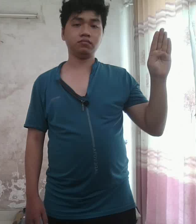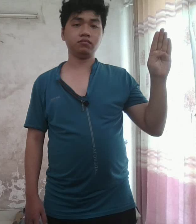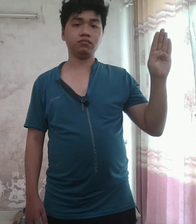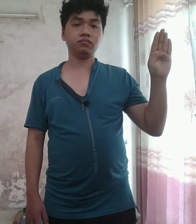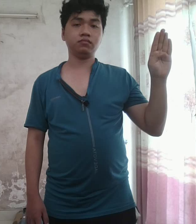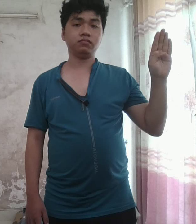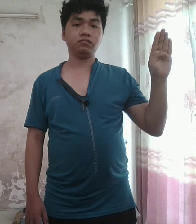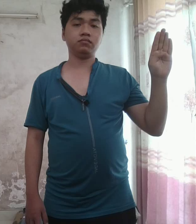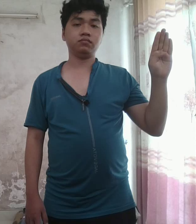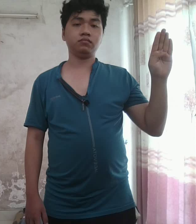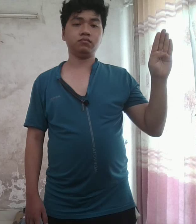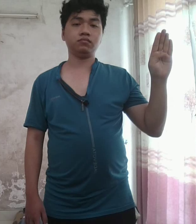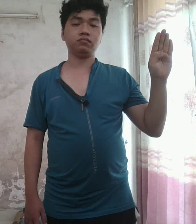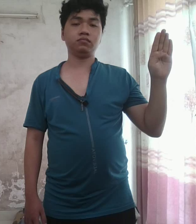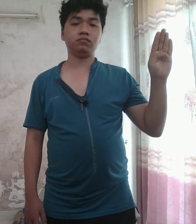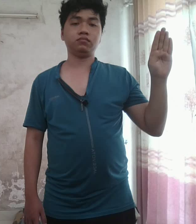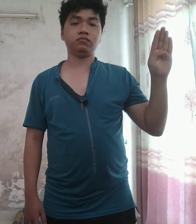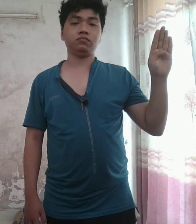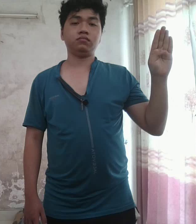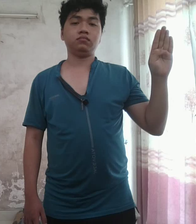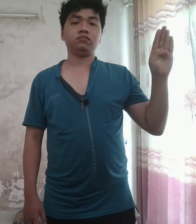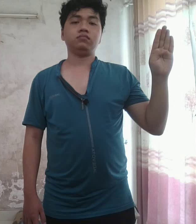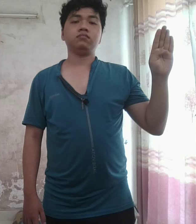b